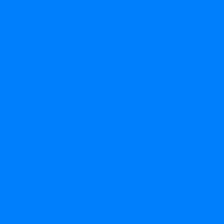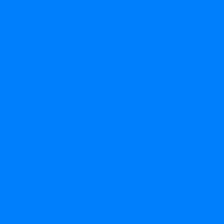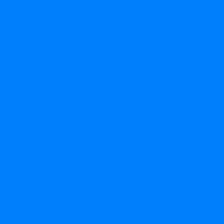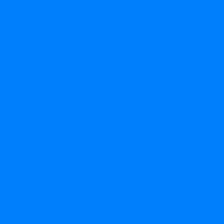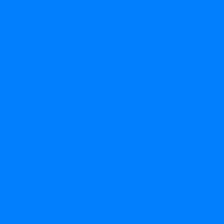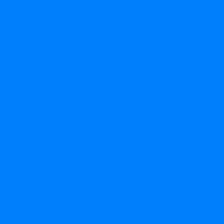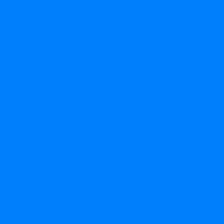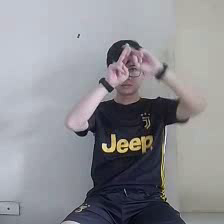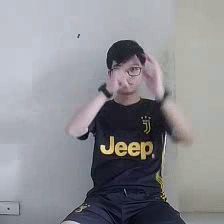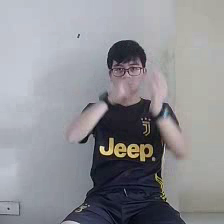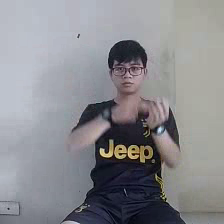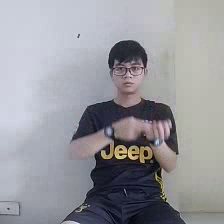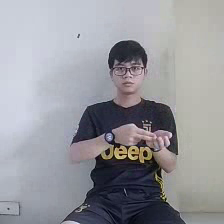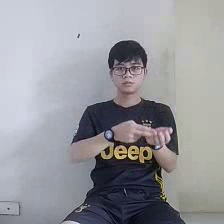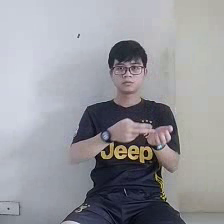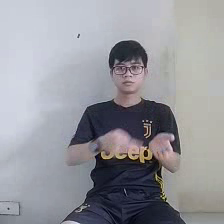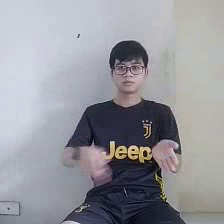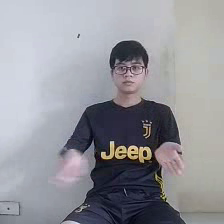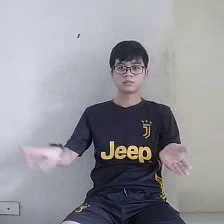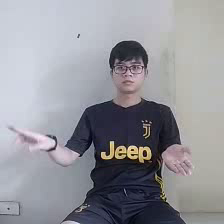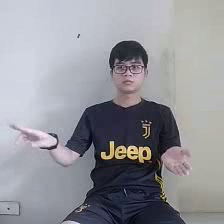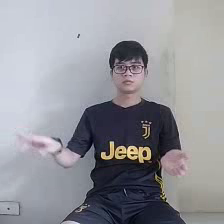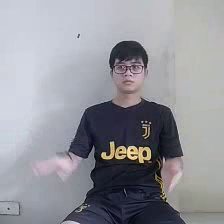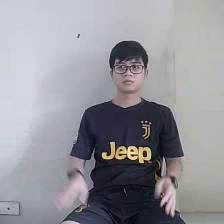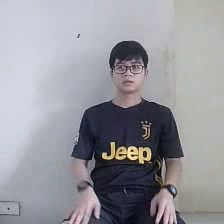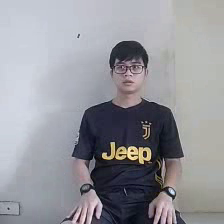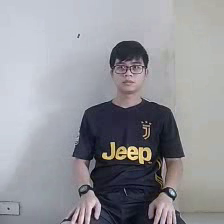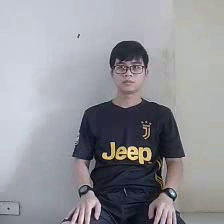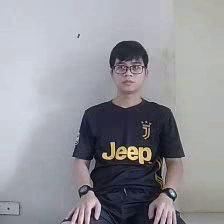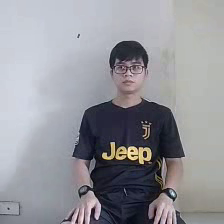Xuất viện